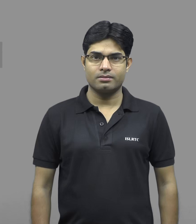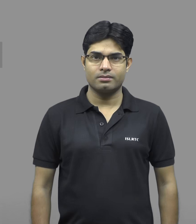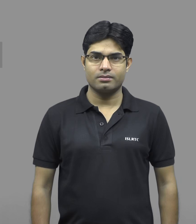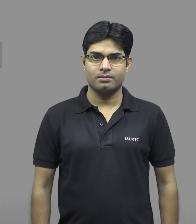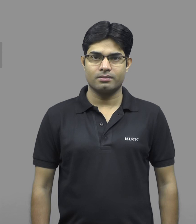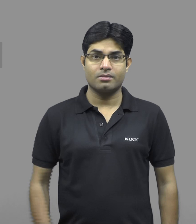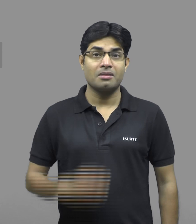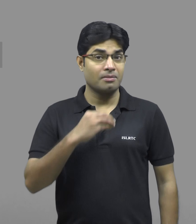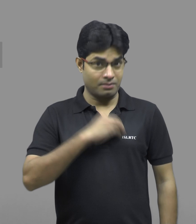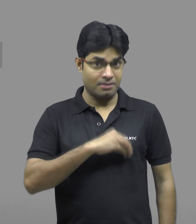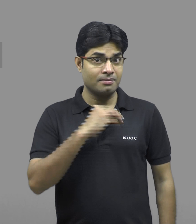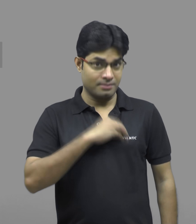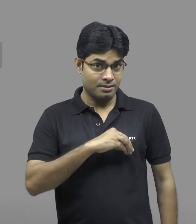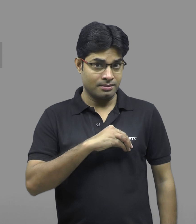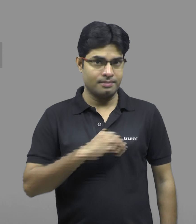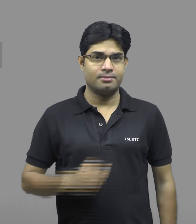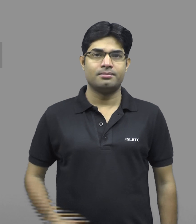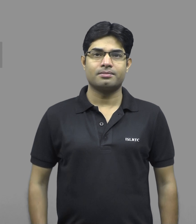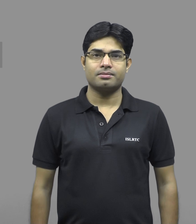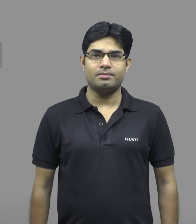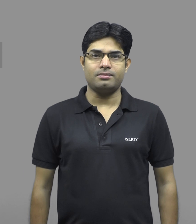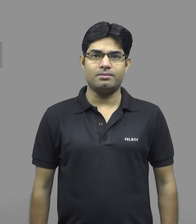Profit